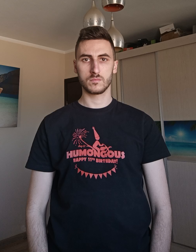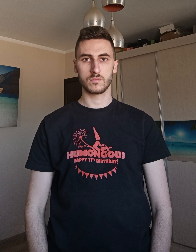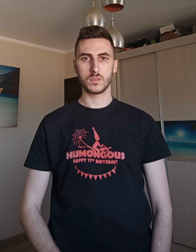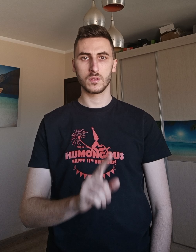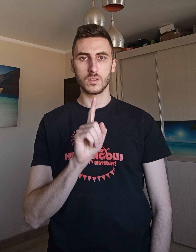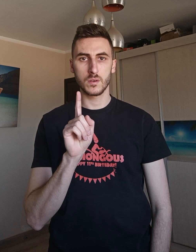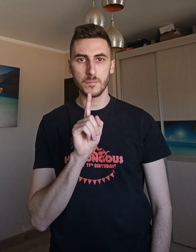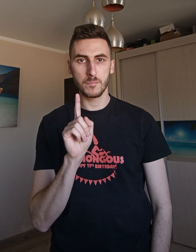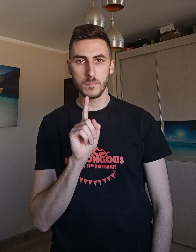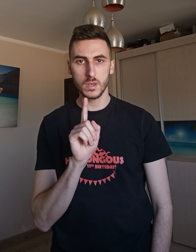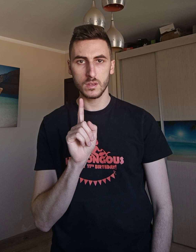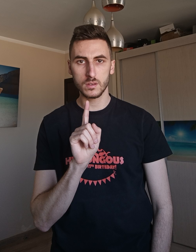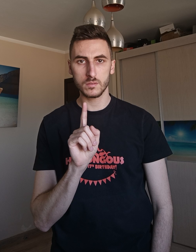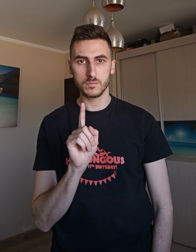מי